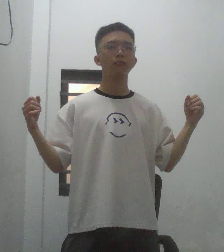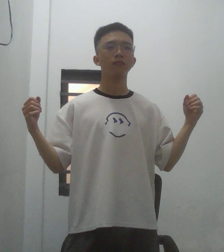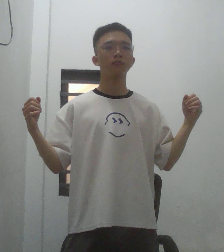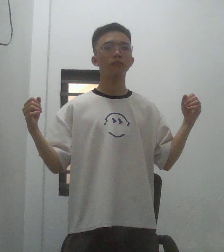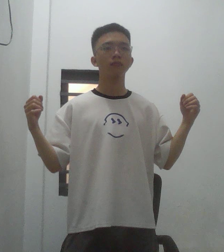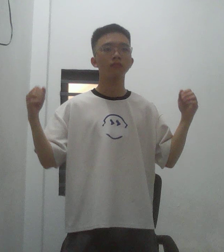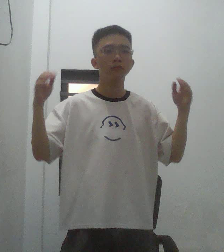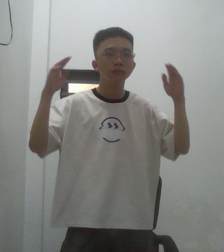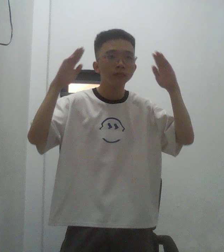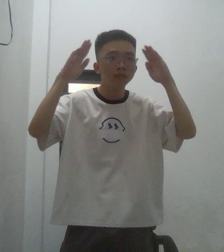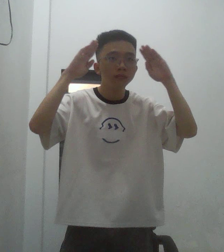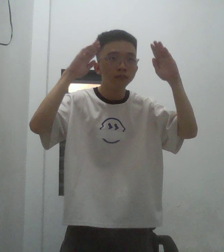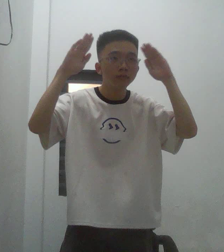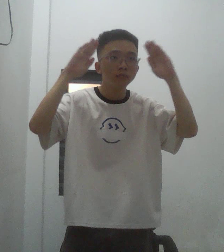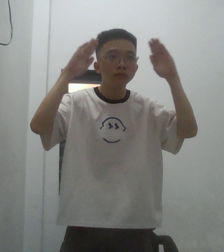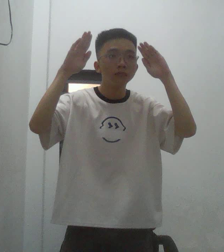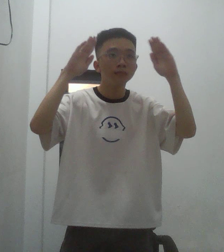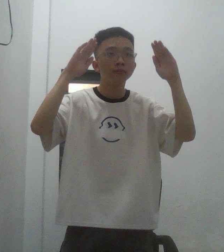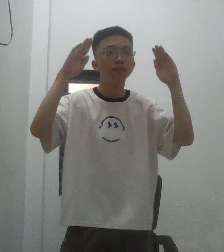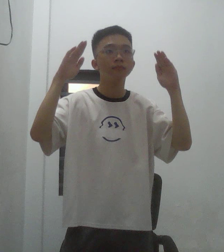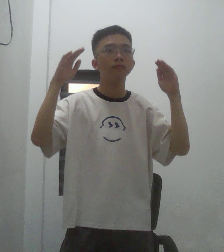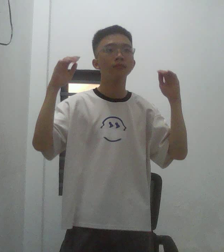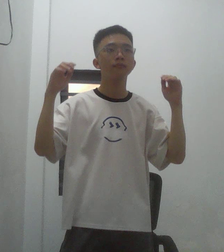xin chao